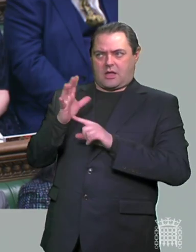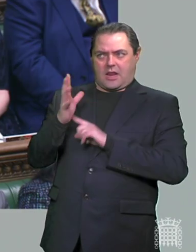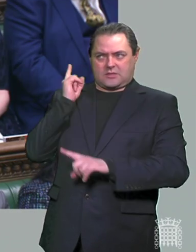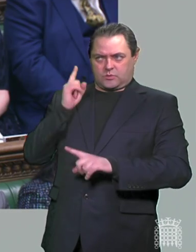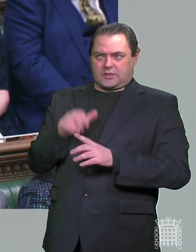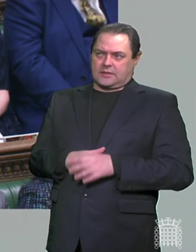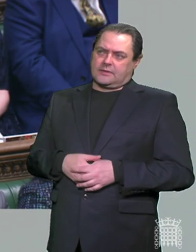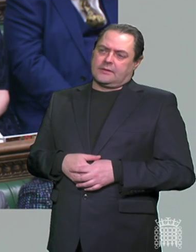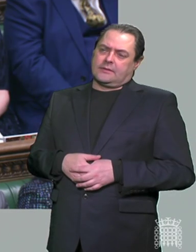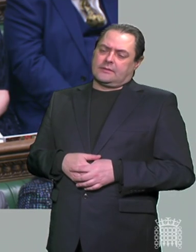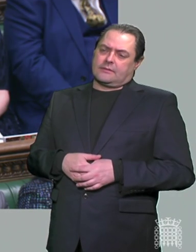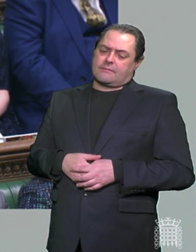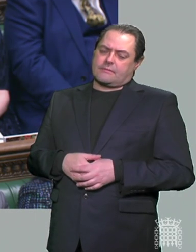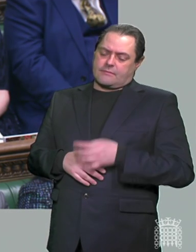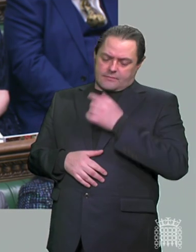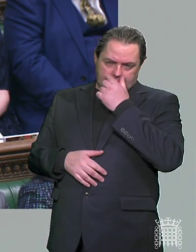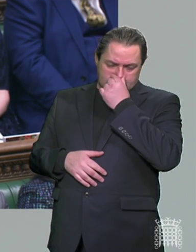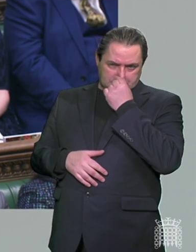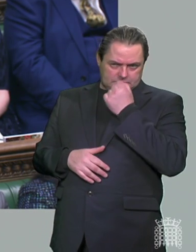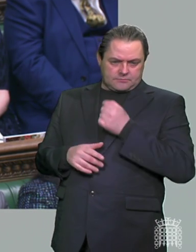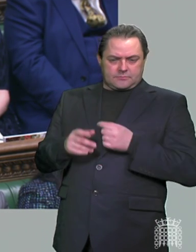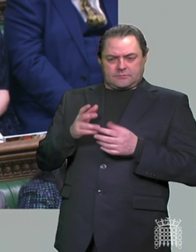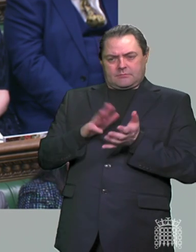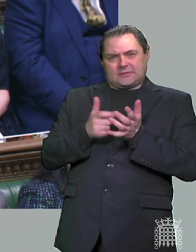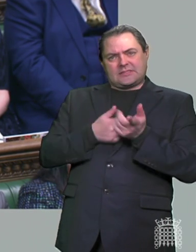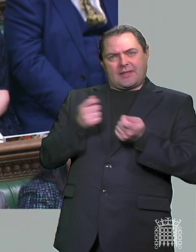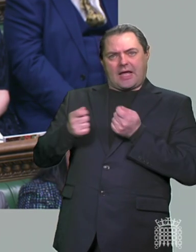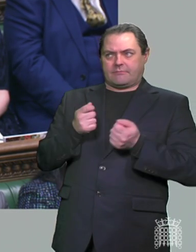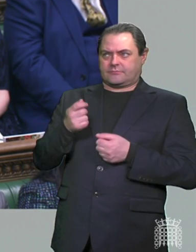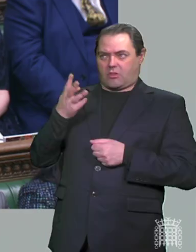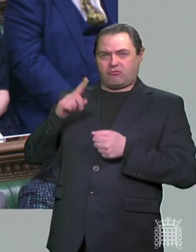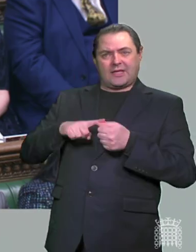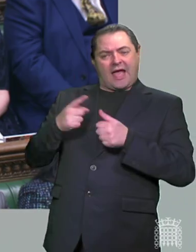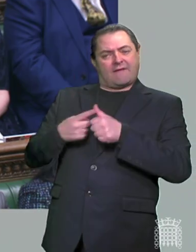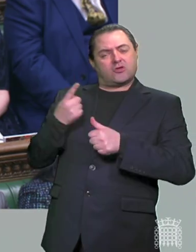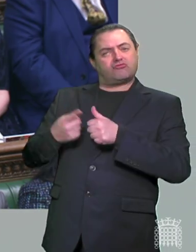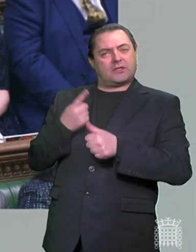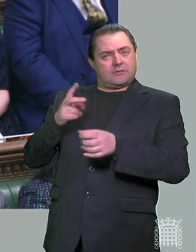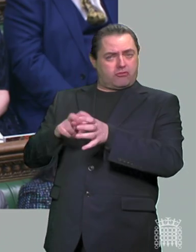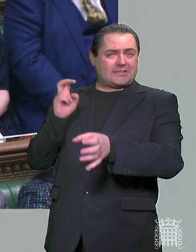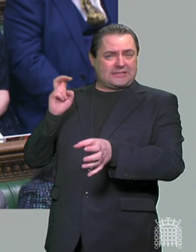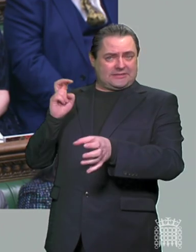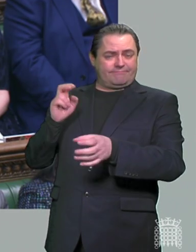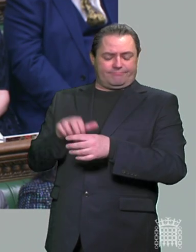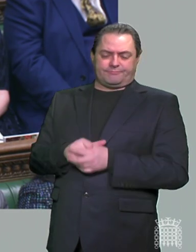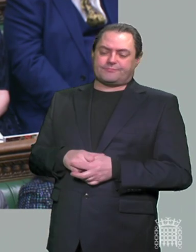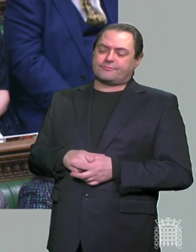We have just marked the three-year anniversary of Brexit.